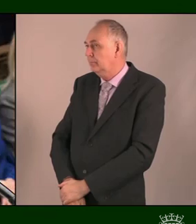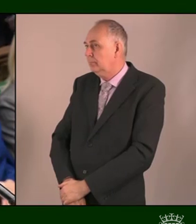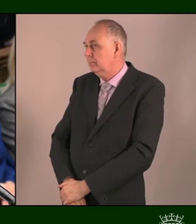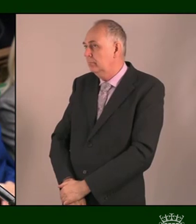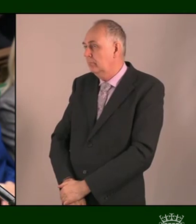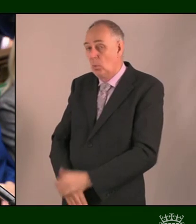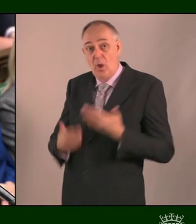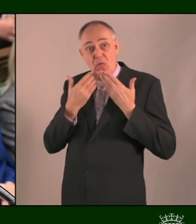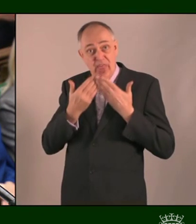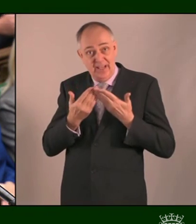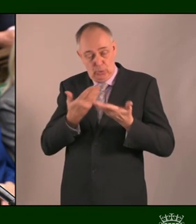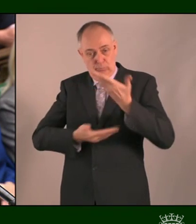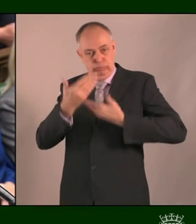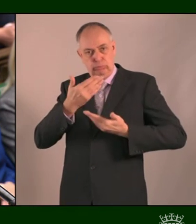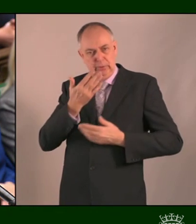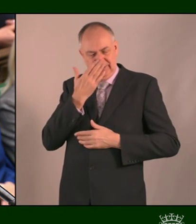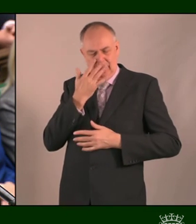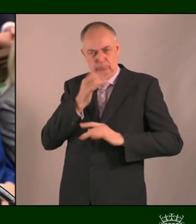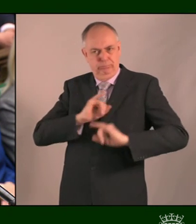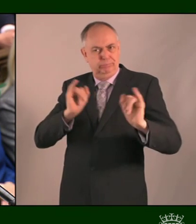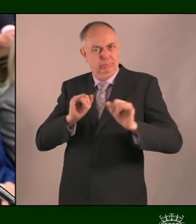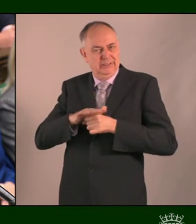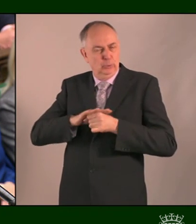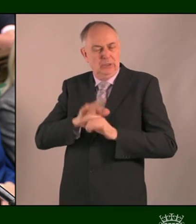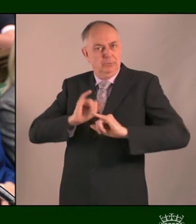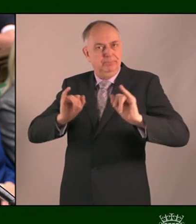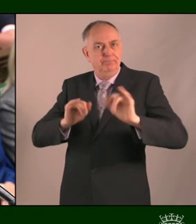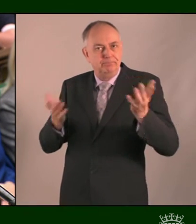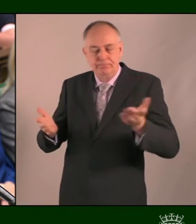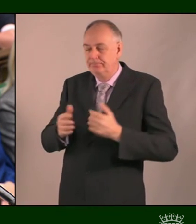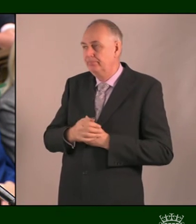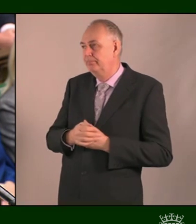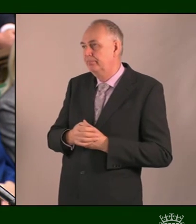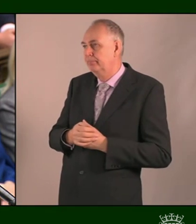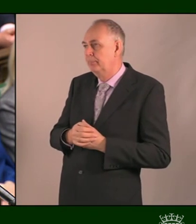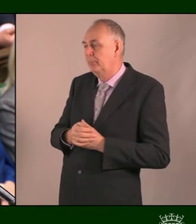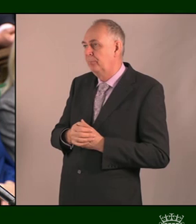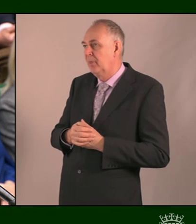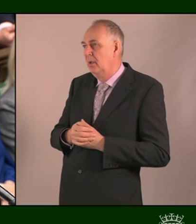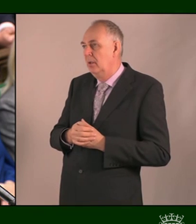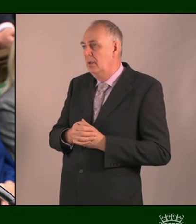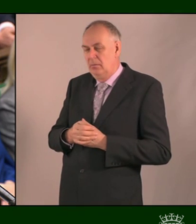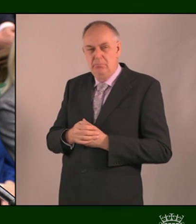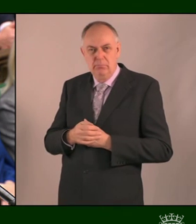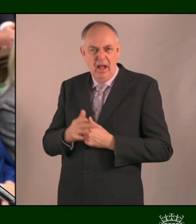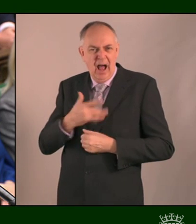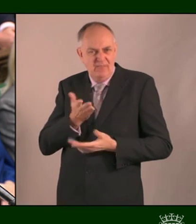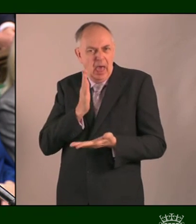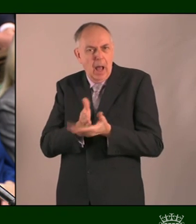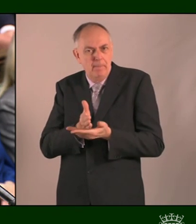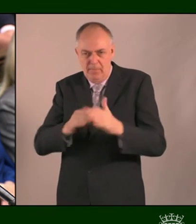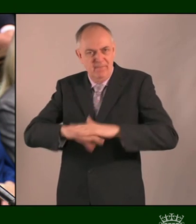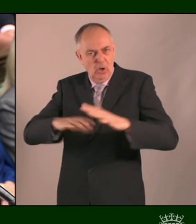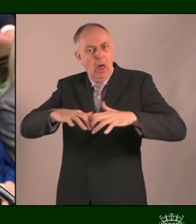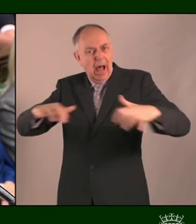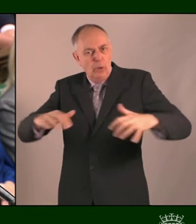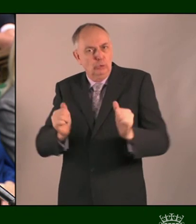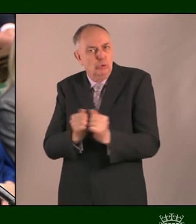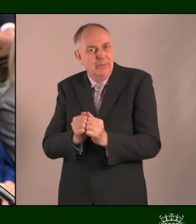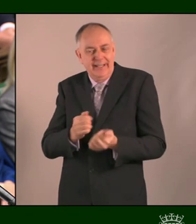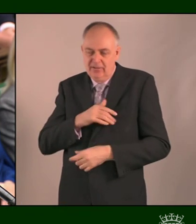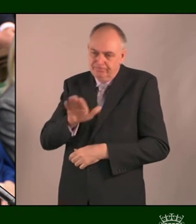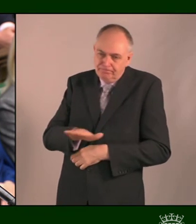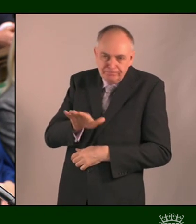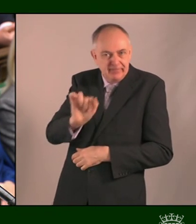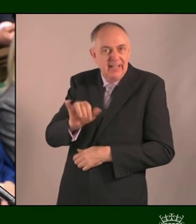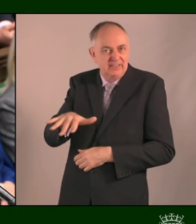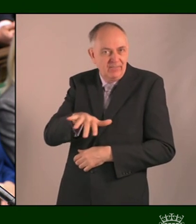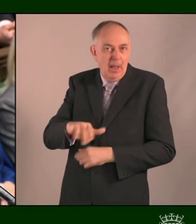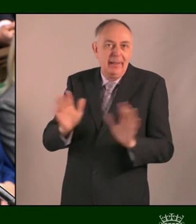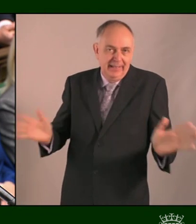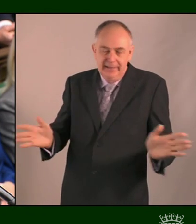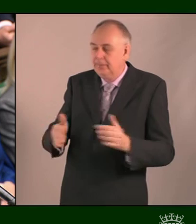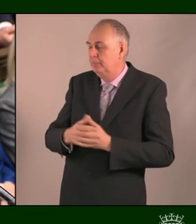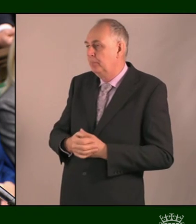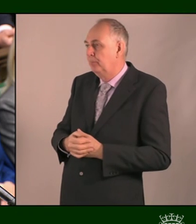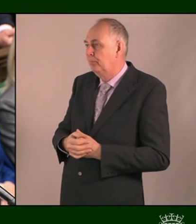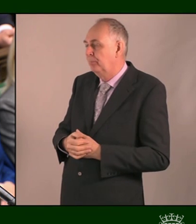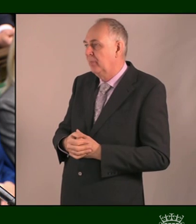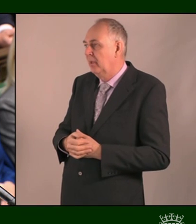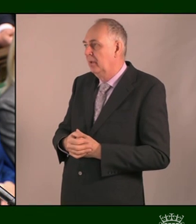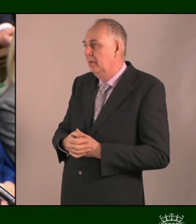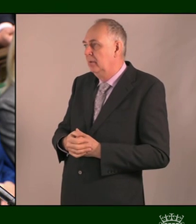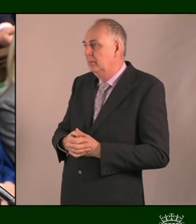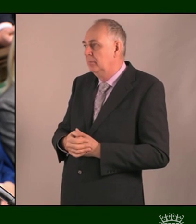I thank my right honourable Friend very much for raising what sounds like an appalling case, and I am sure the whole House will join me in expressing our deepest sympathies to Tom’s family and friends.